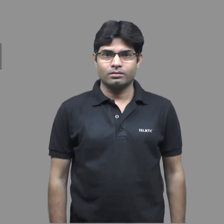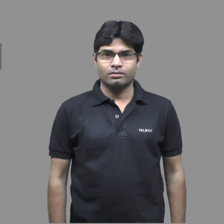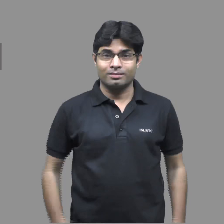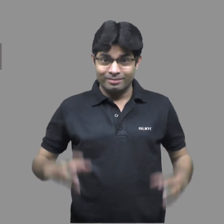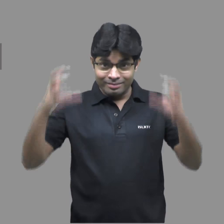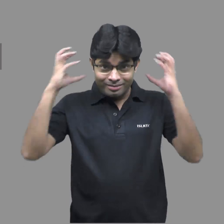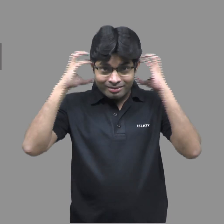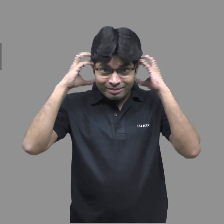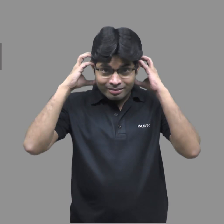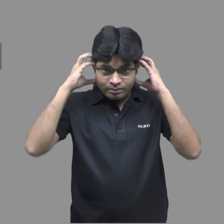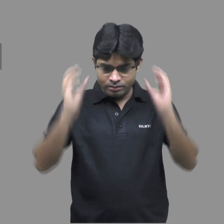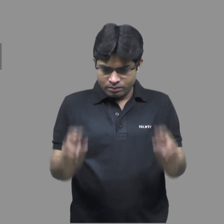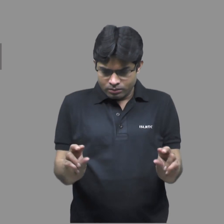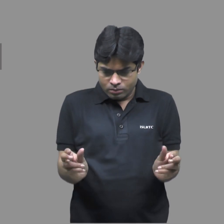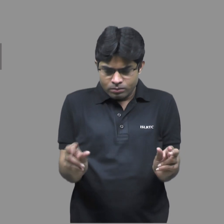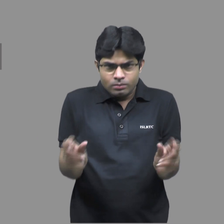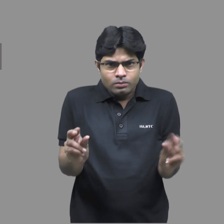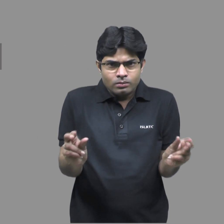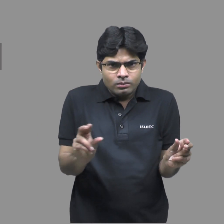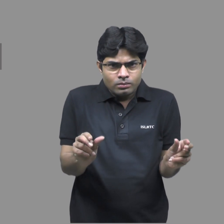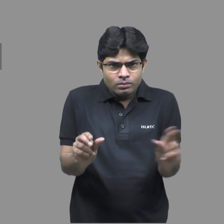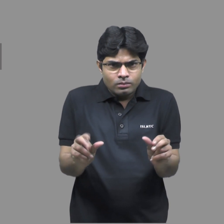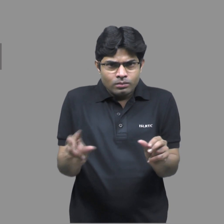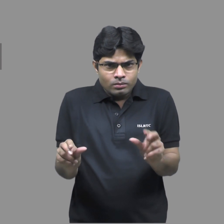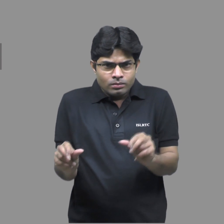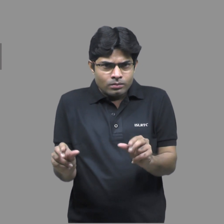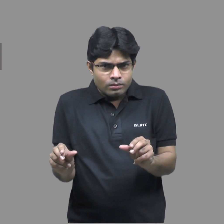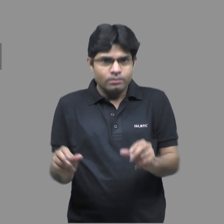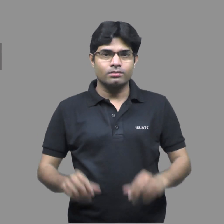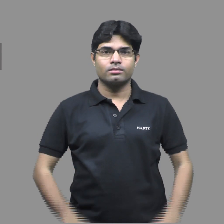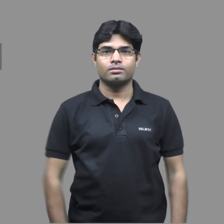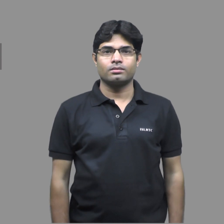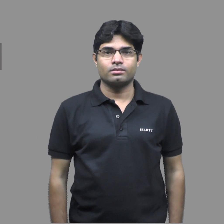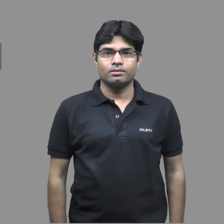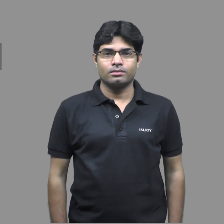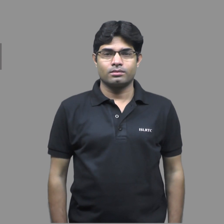Audiometer